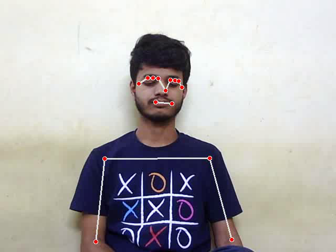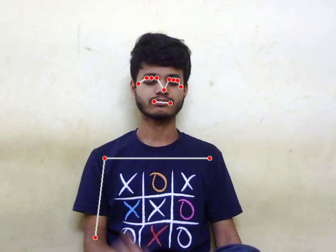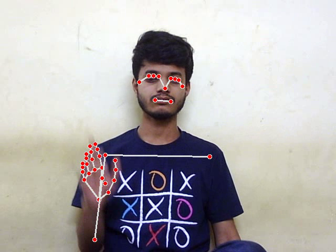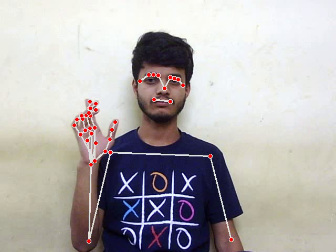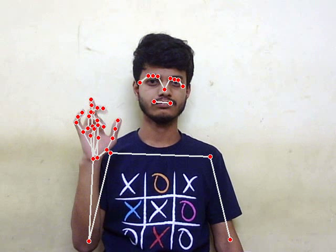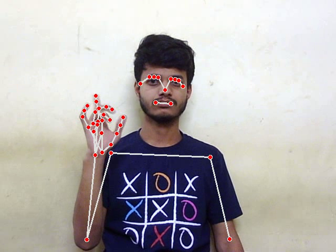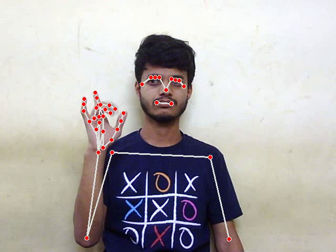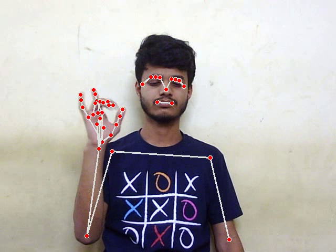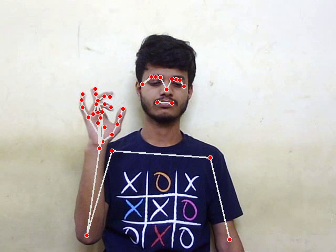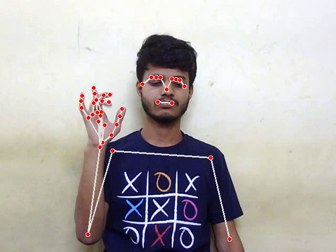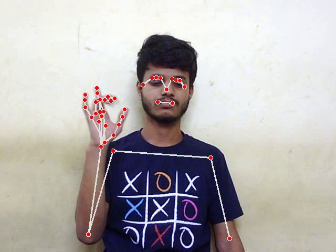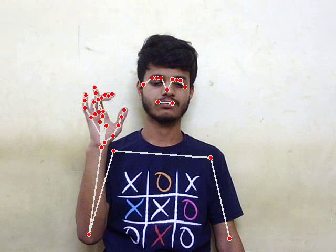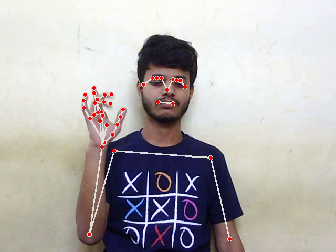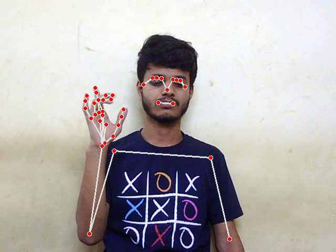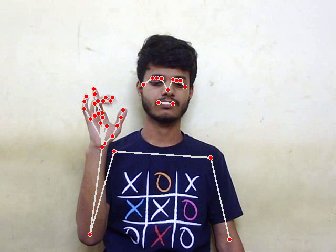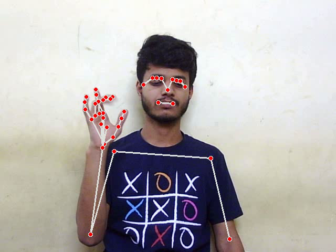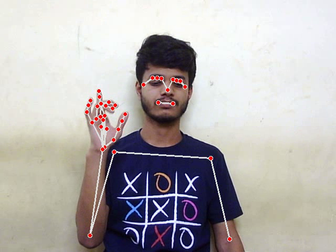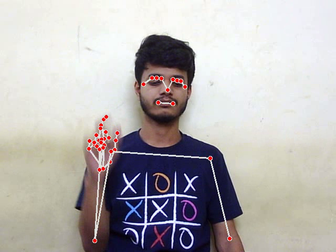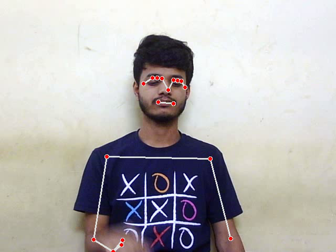why